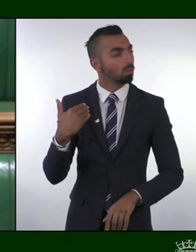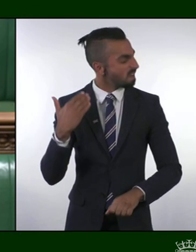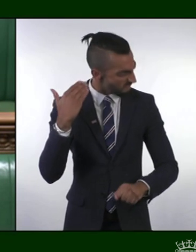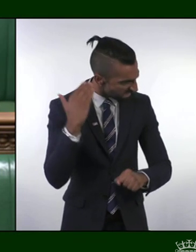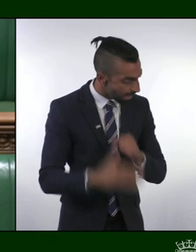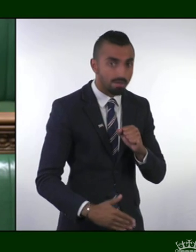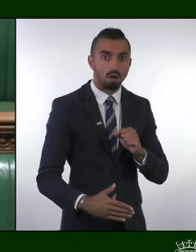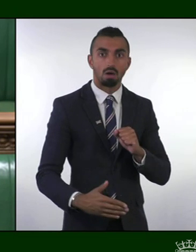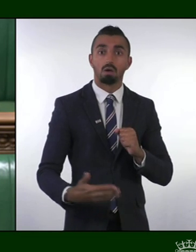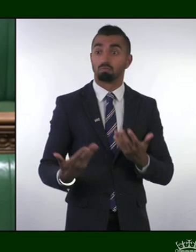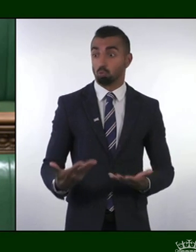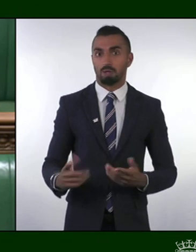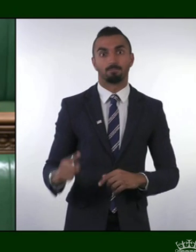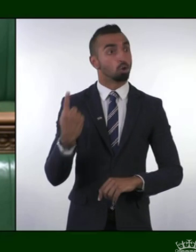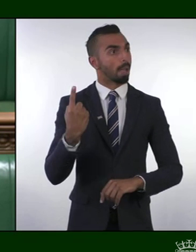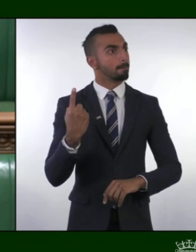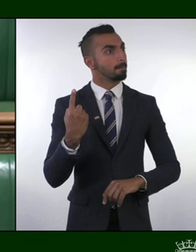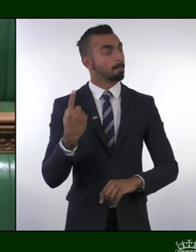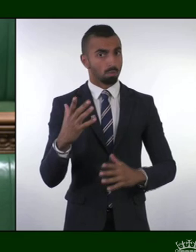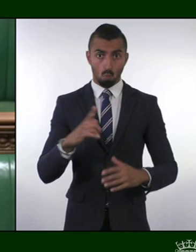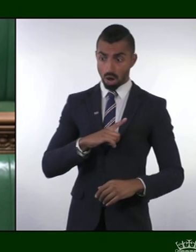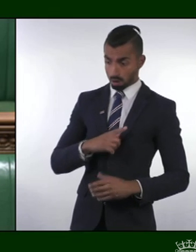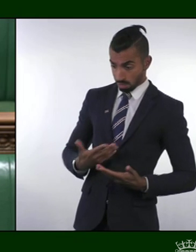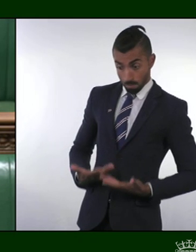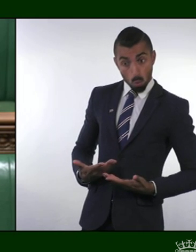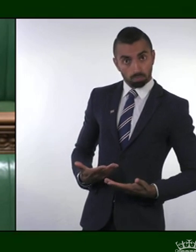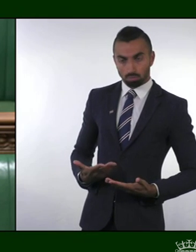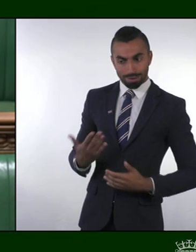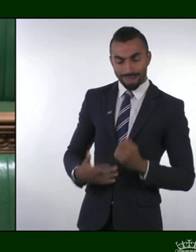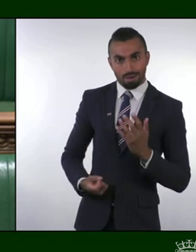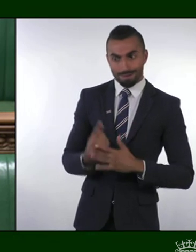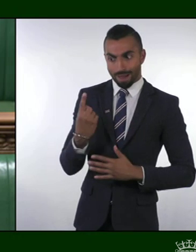This moment is unique. We need to be creative.